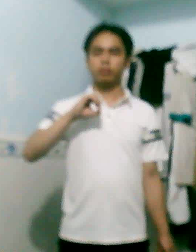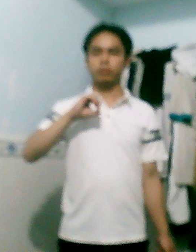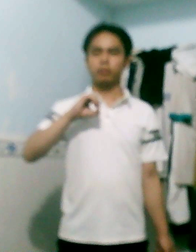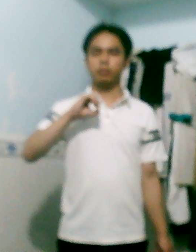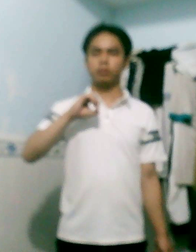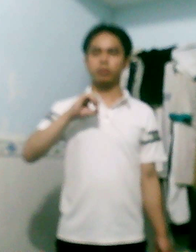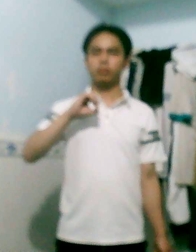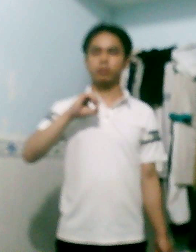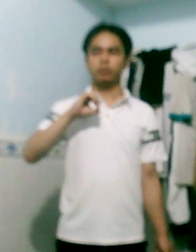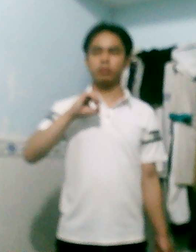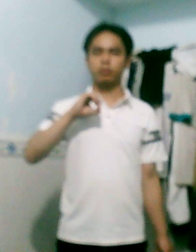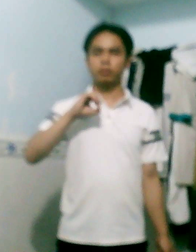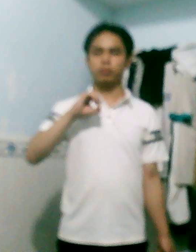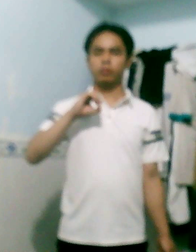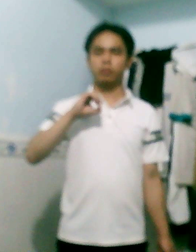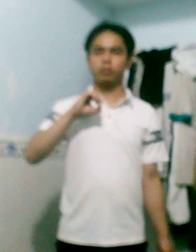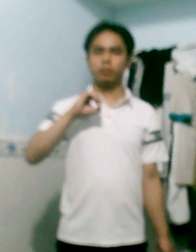o